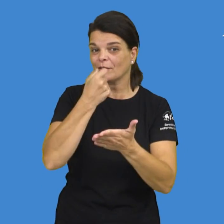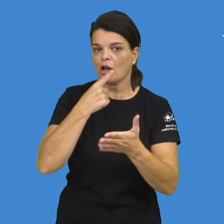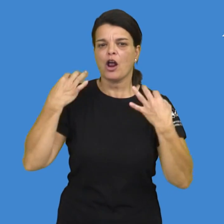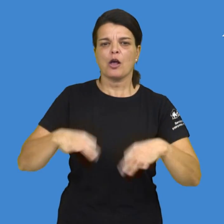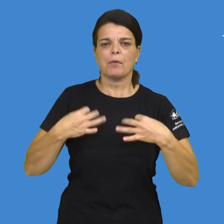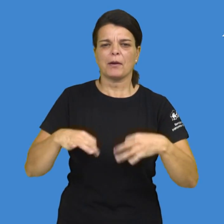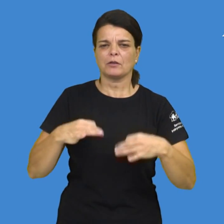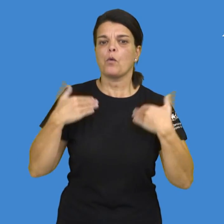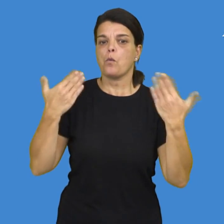normal